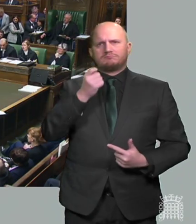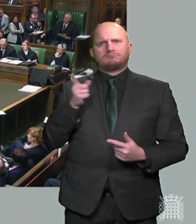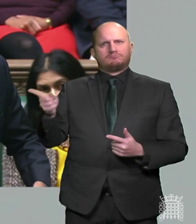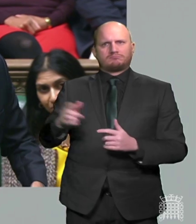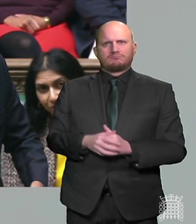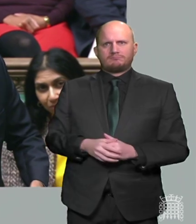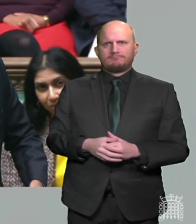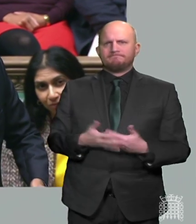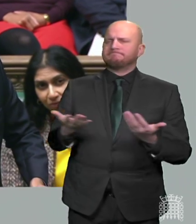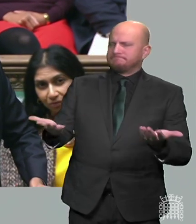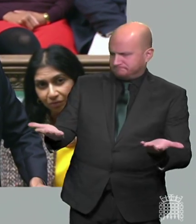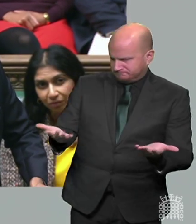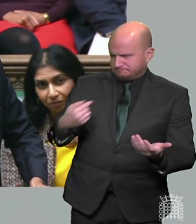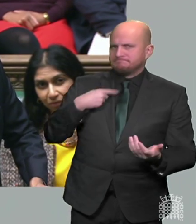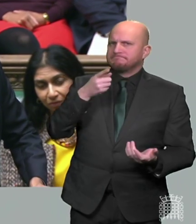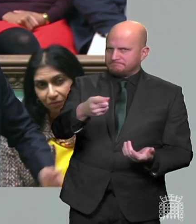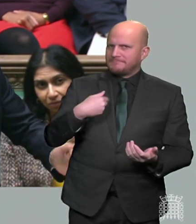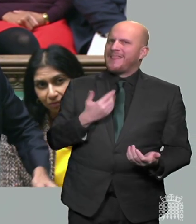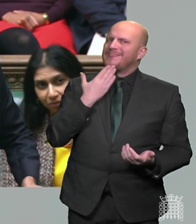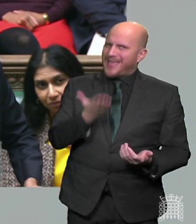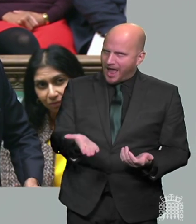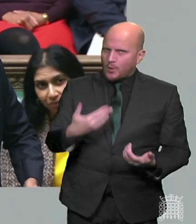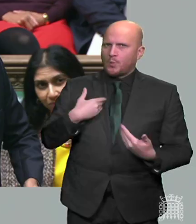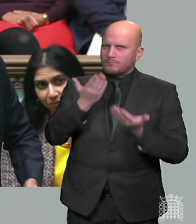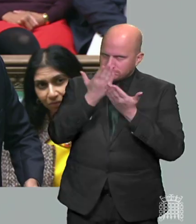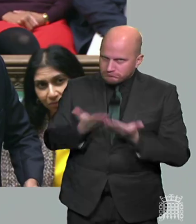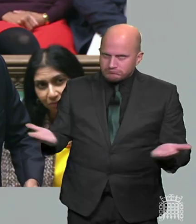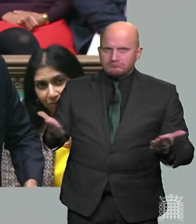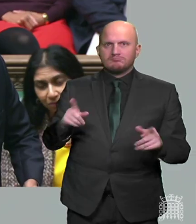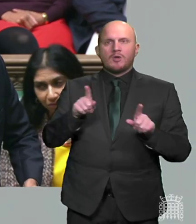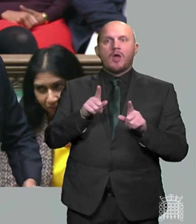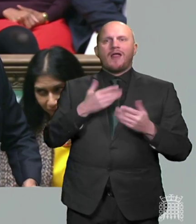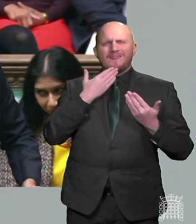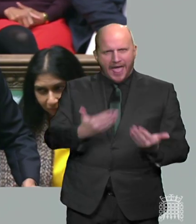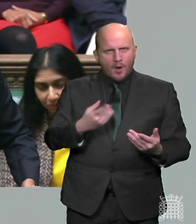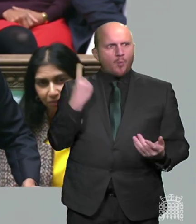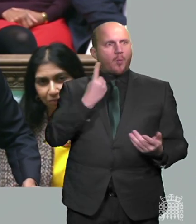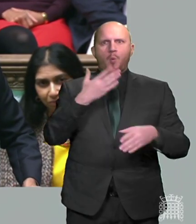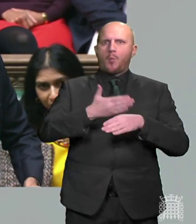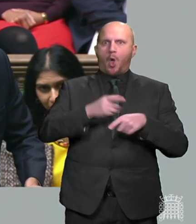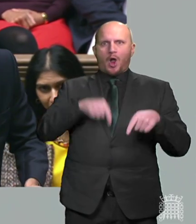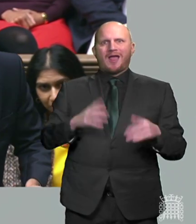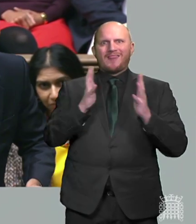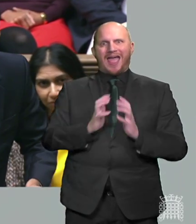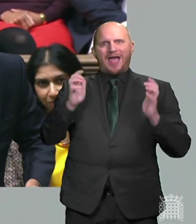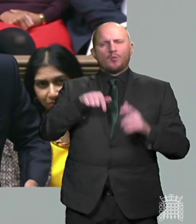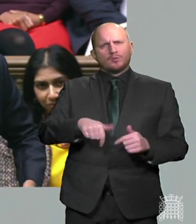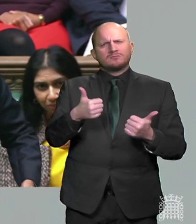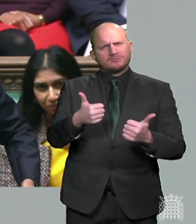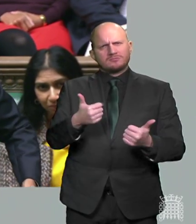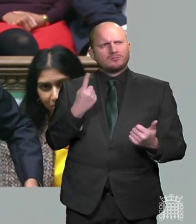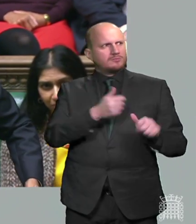I join the right honourable and learned Gentleman in thanking and paying tribute to all the staff of the House for the fantastic work that they do to support all of us.